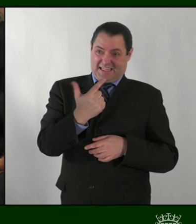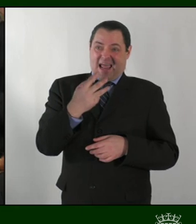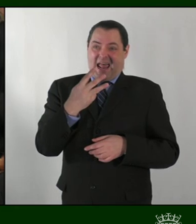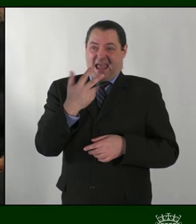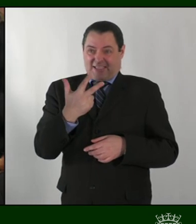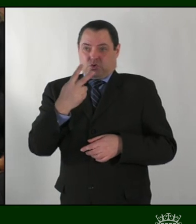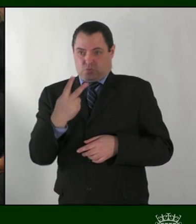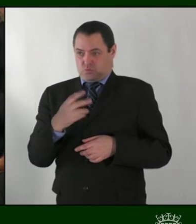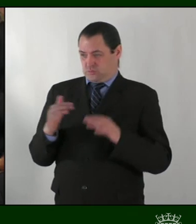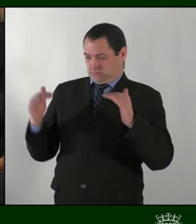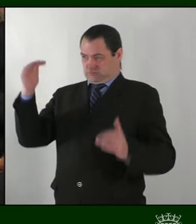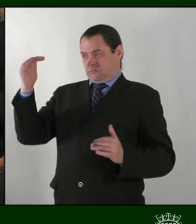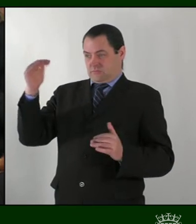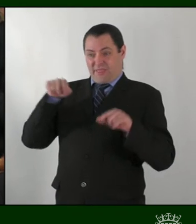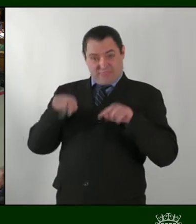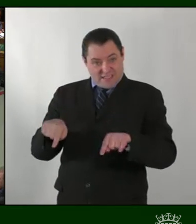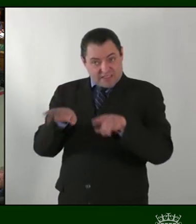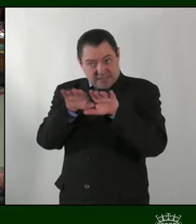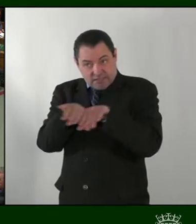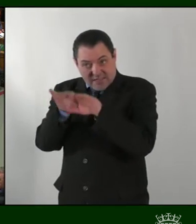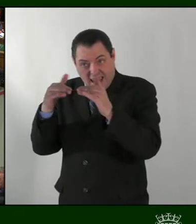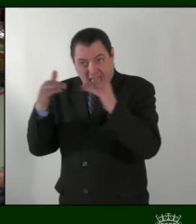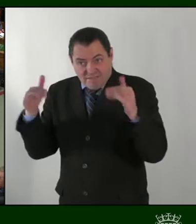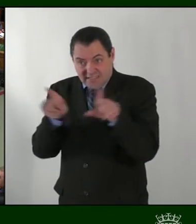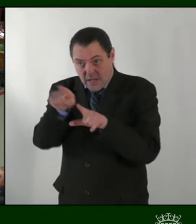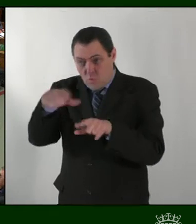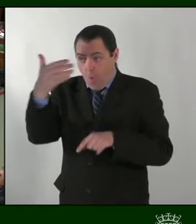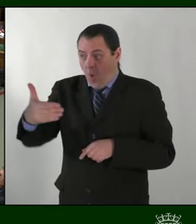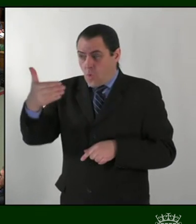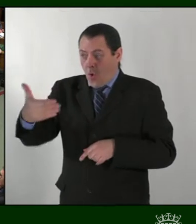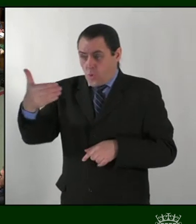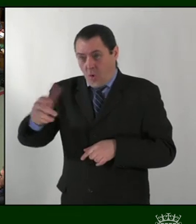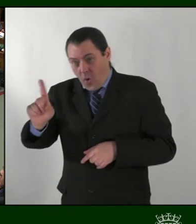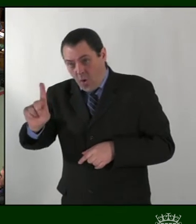Is that the levelling up that the Prime Minister keeps talking about?